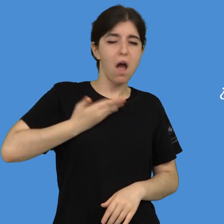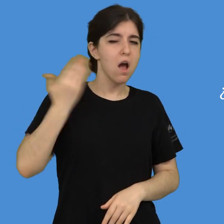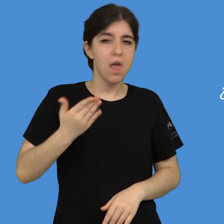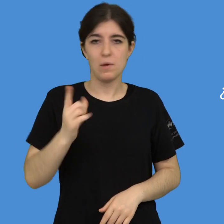importar